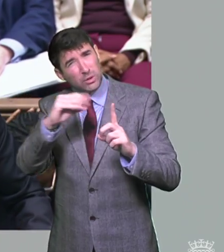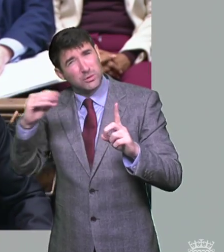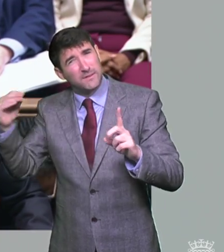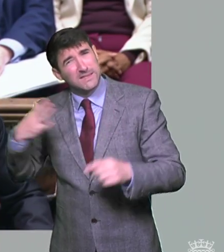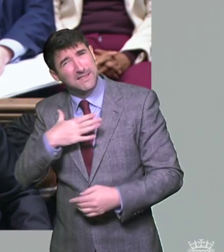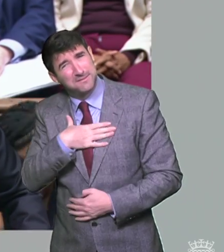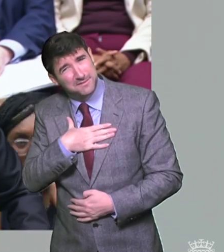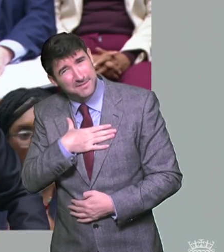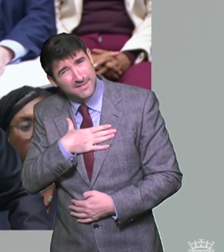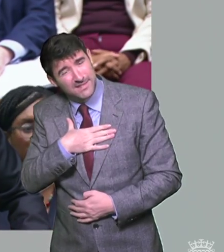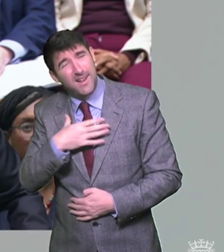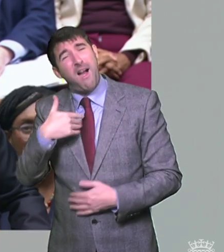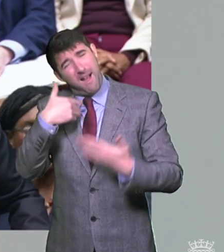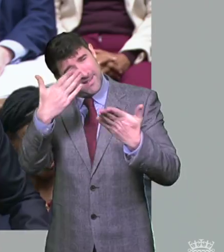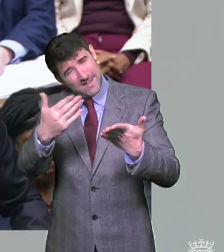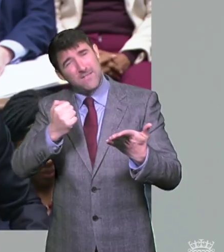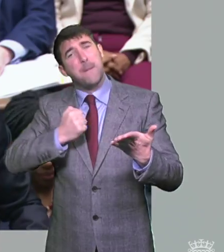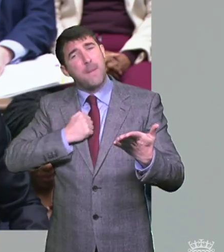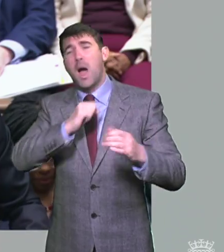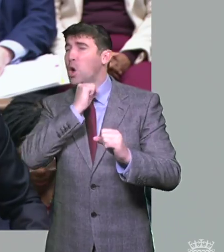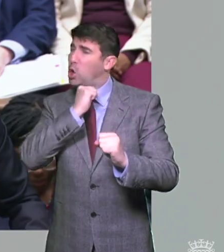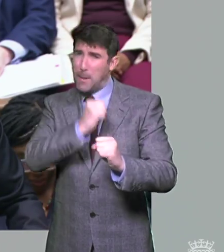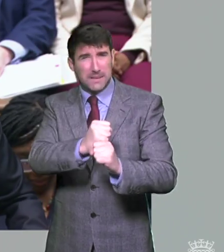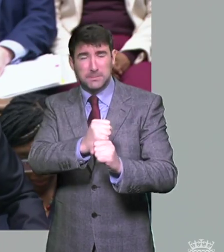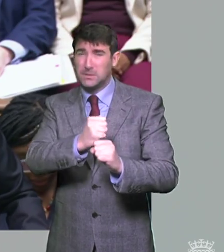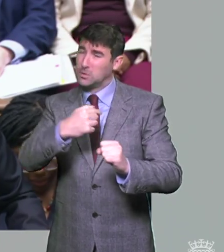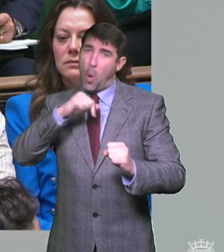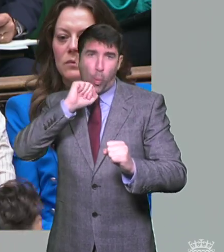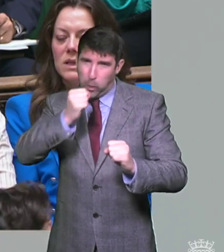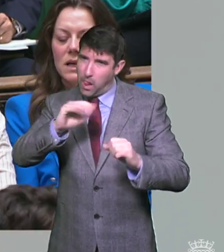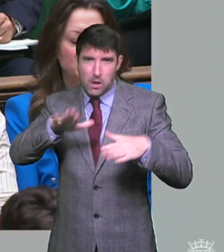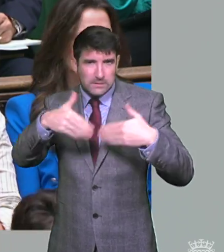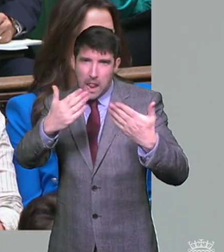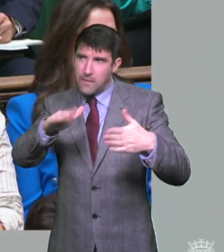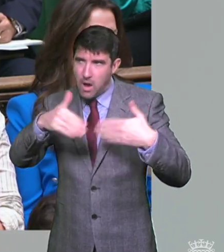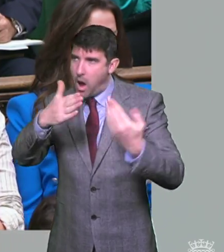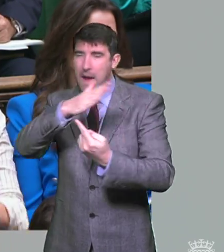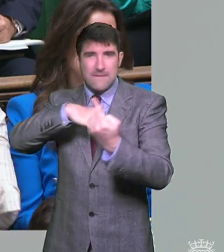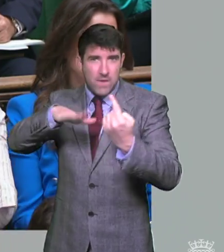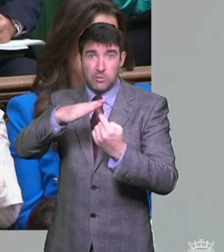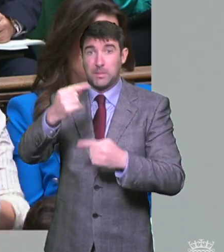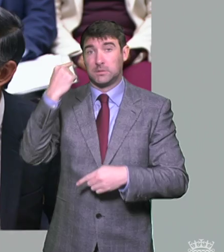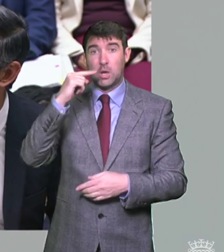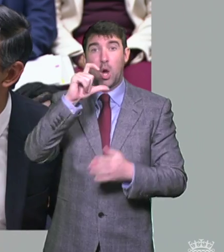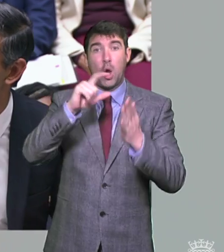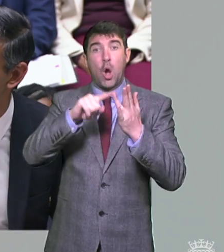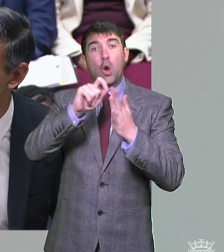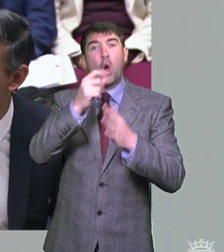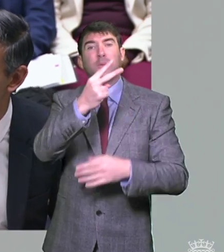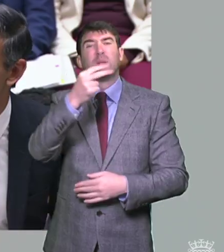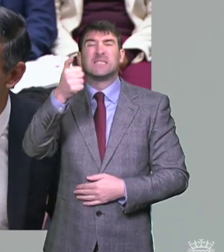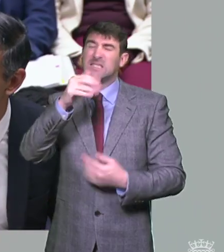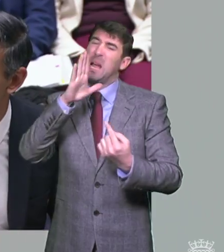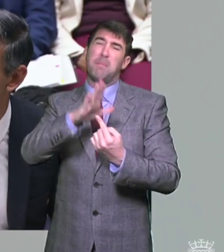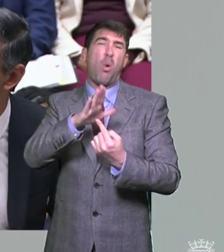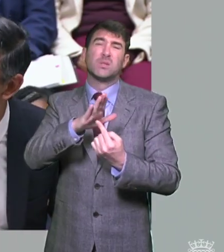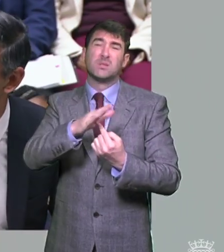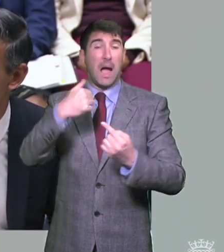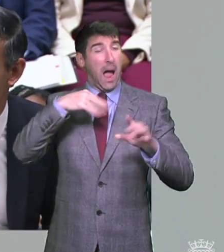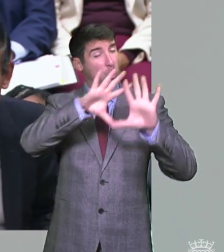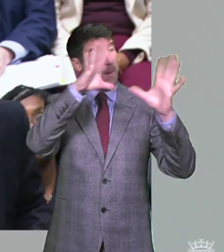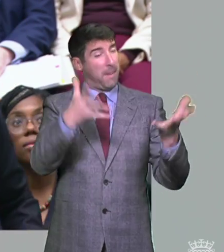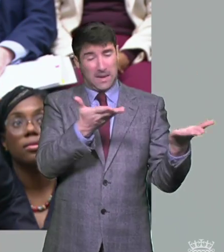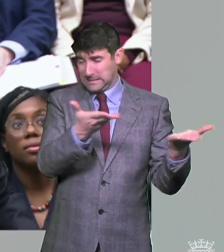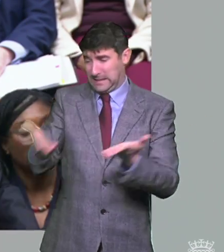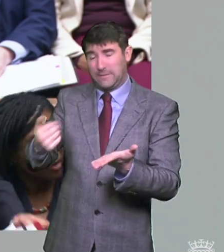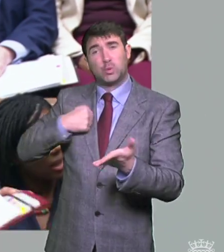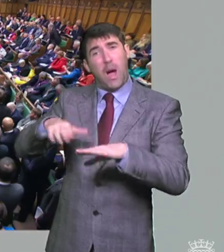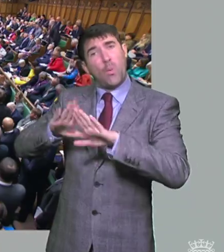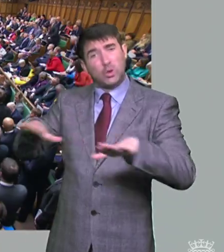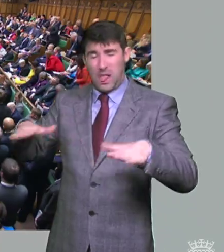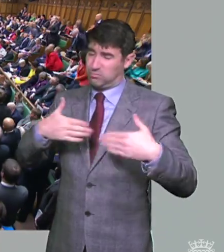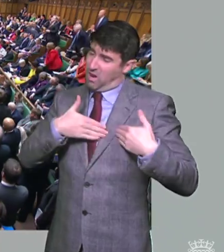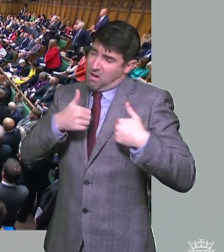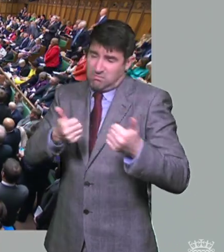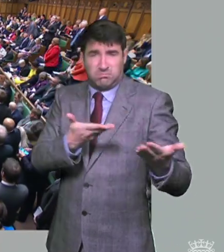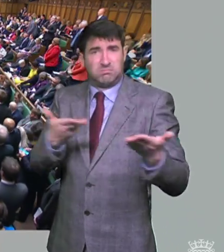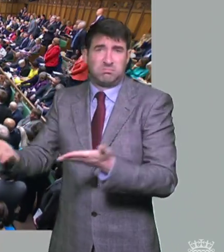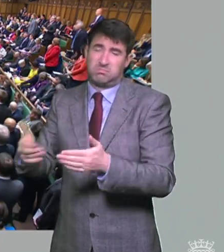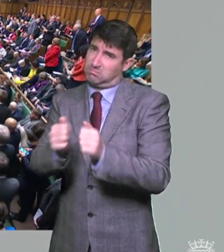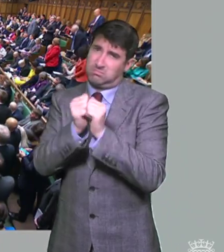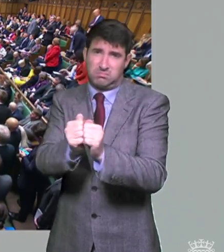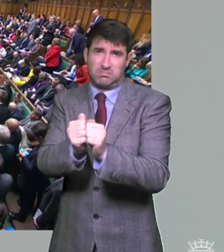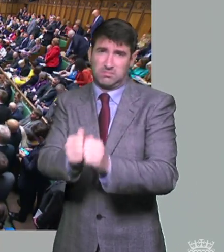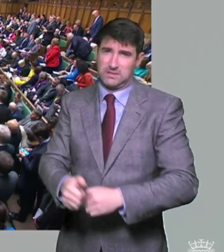I can give the honourable Lady my commitment that we will deliver on all those ambitions, and that we will deliver on what we said at COP, because we care deeply about passing on to our children an environment that is in a better state than we found it ourselves.